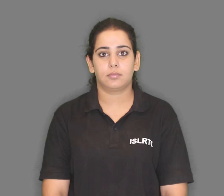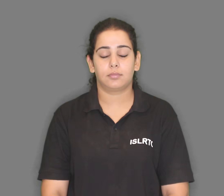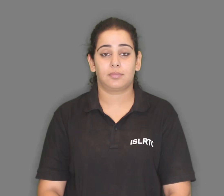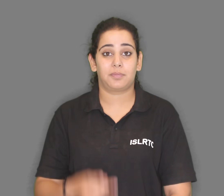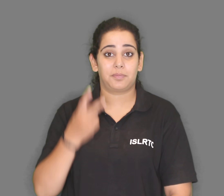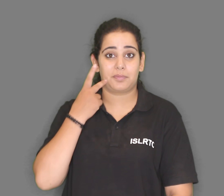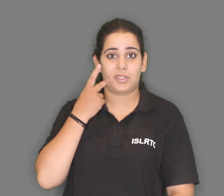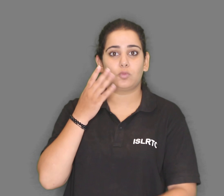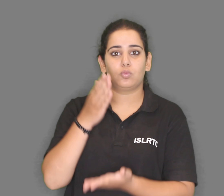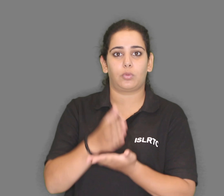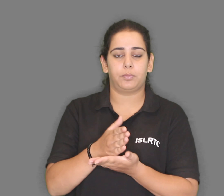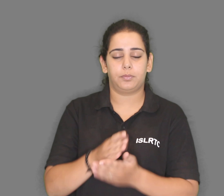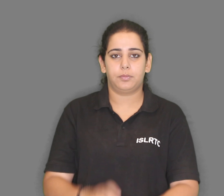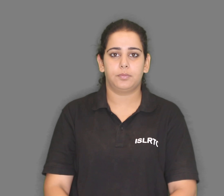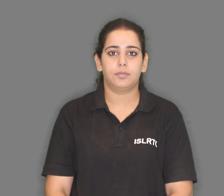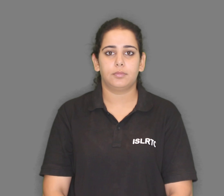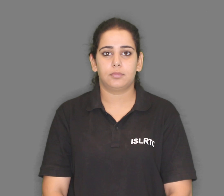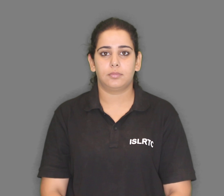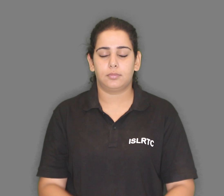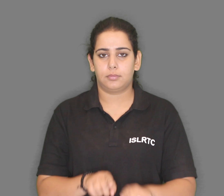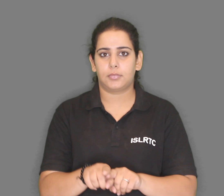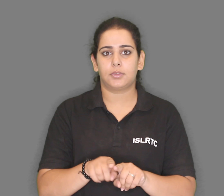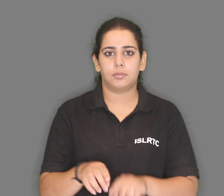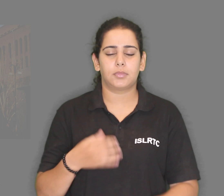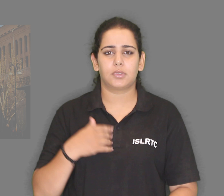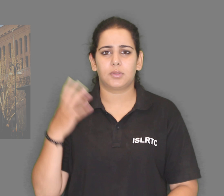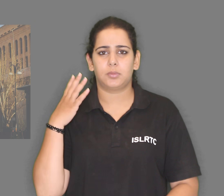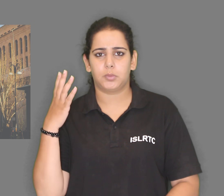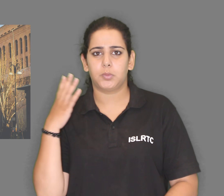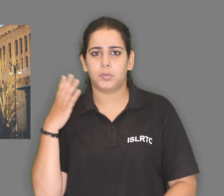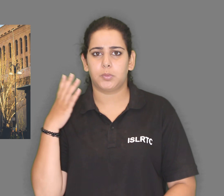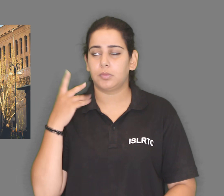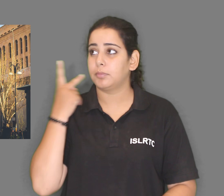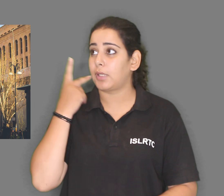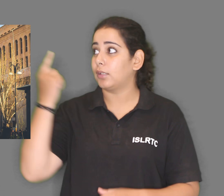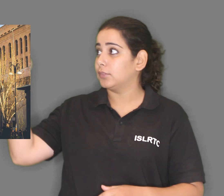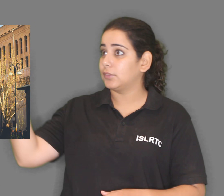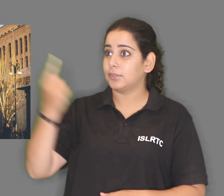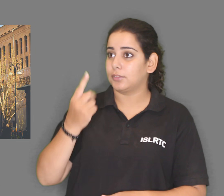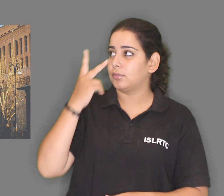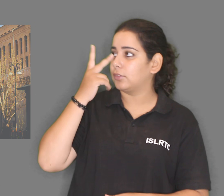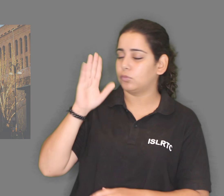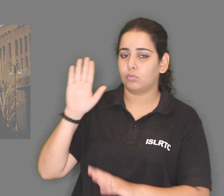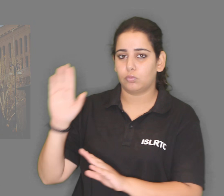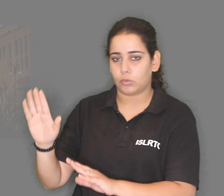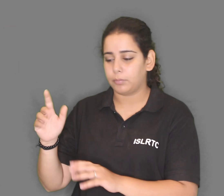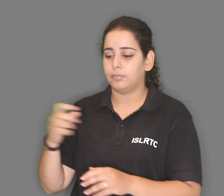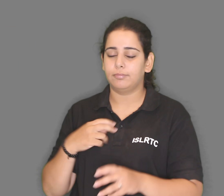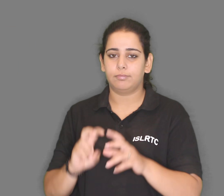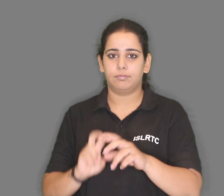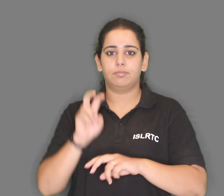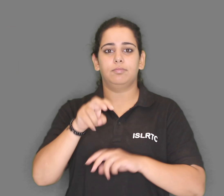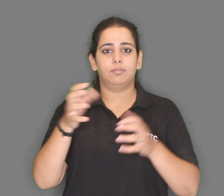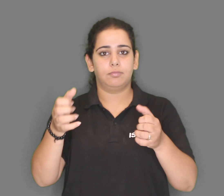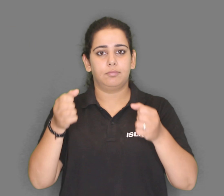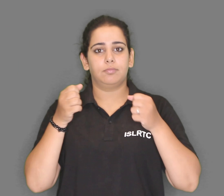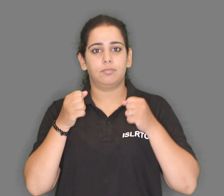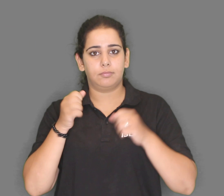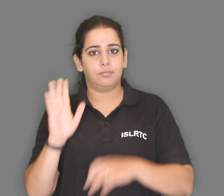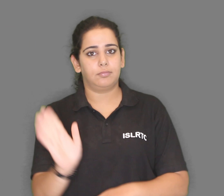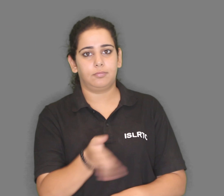Bus stop A place on a bus route where buses stop to discharge and take on passengers